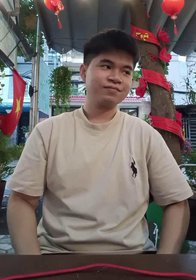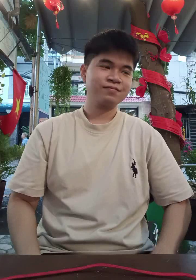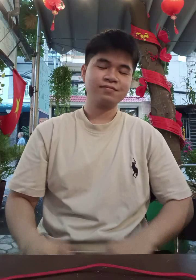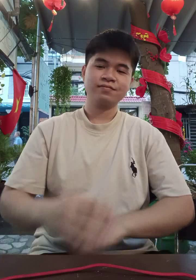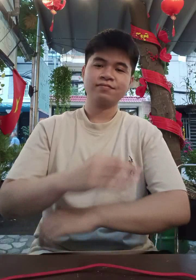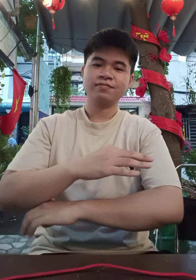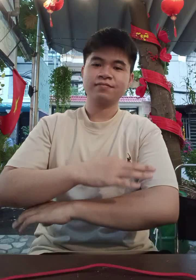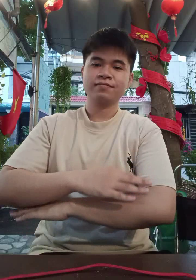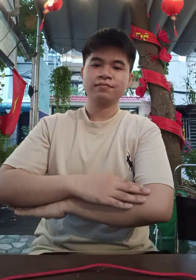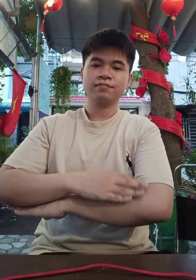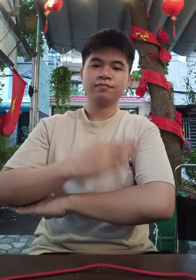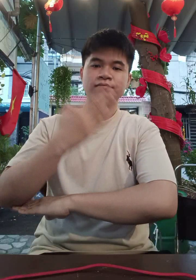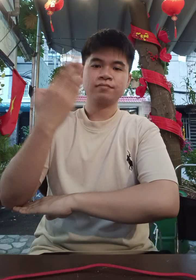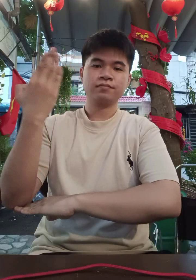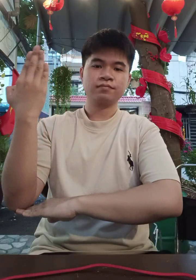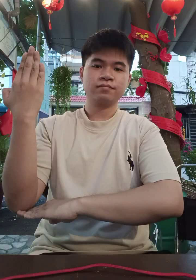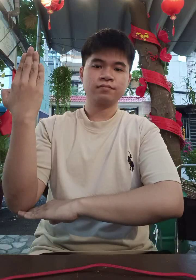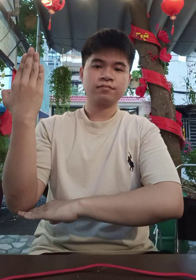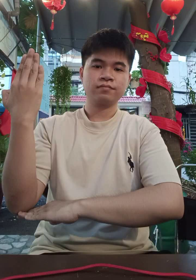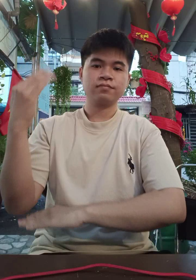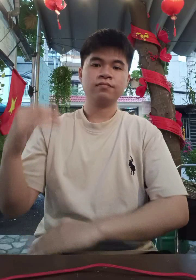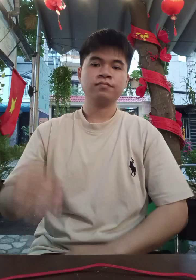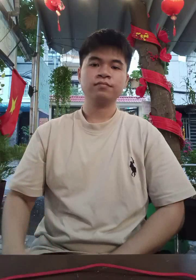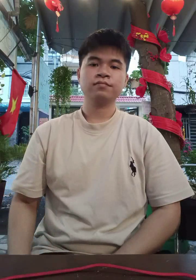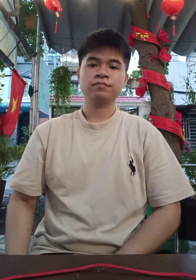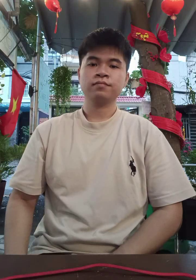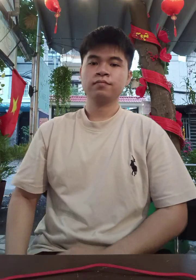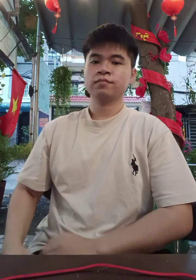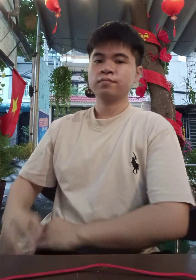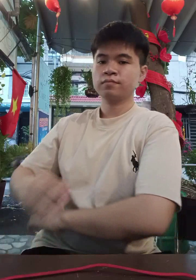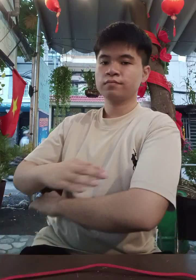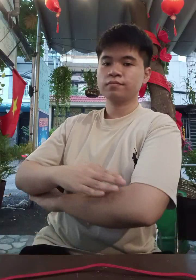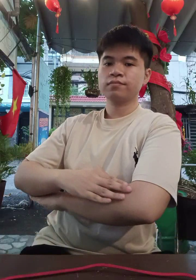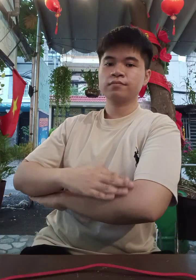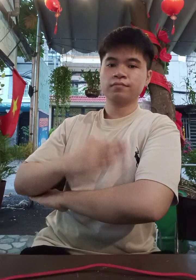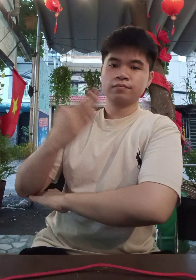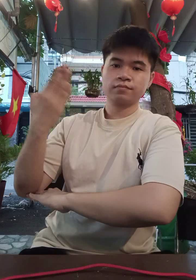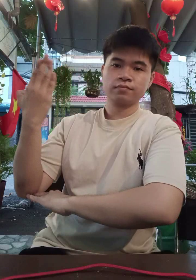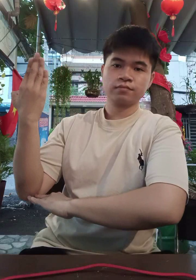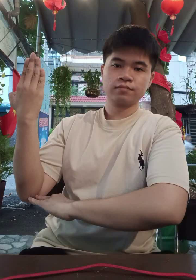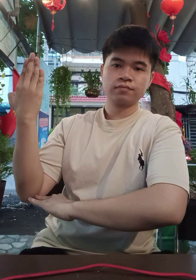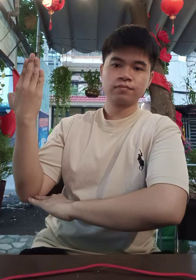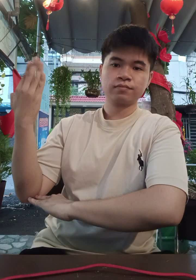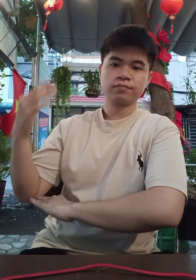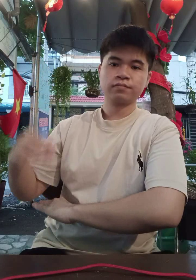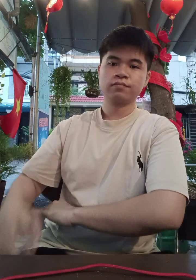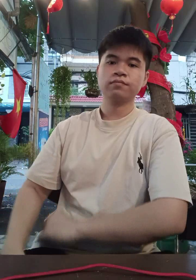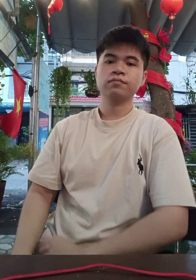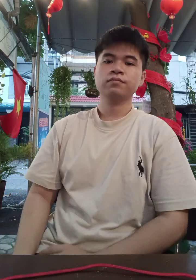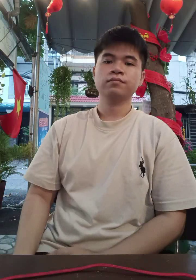buoi sang